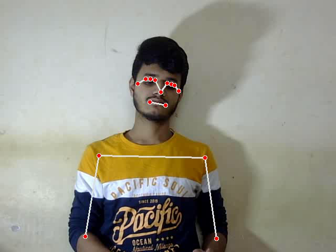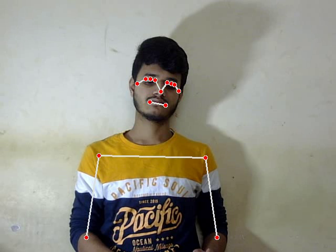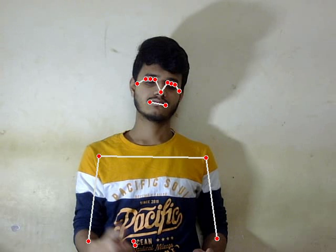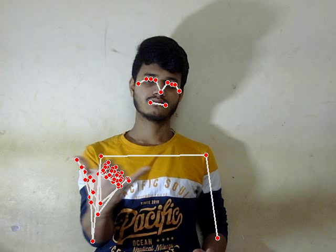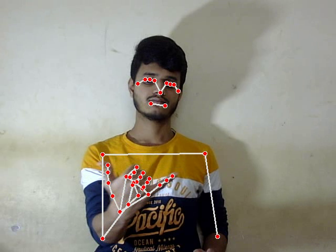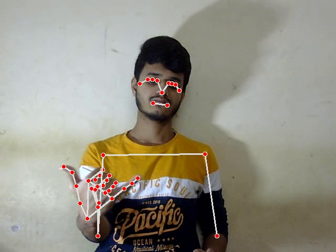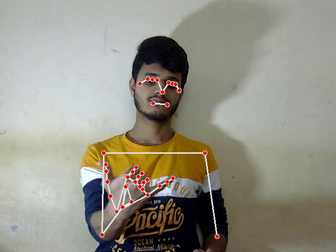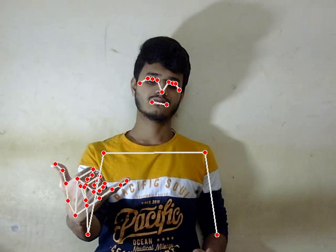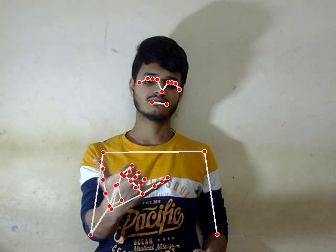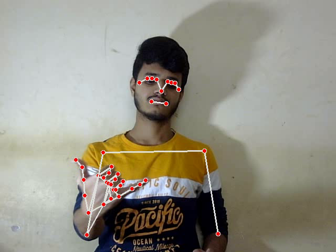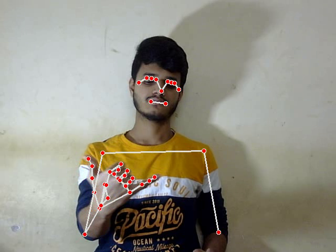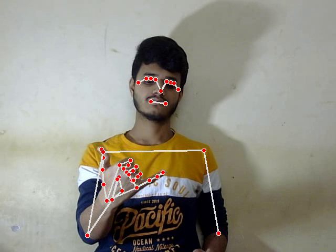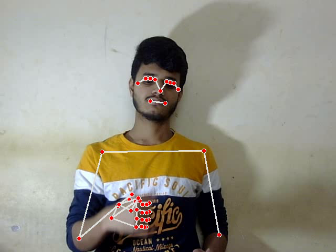same